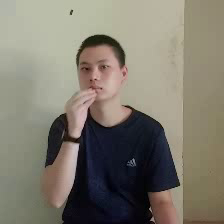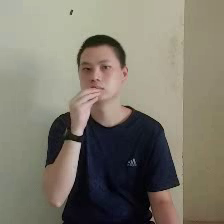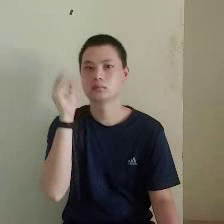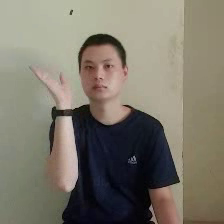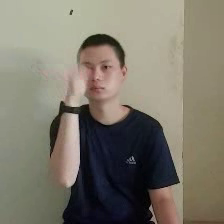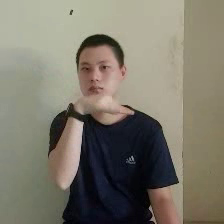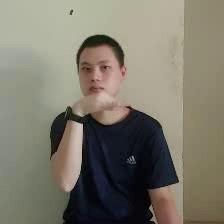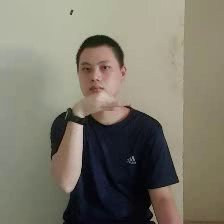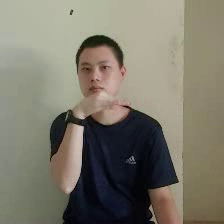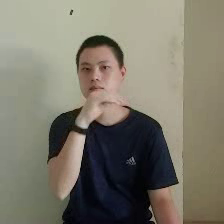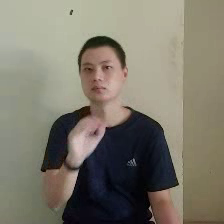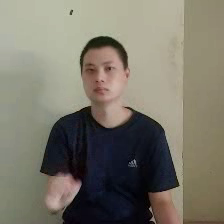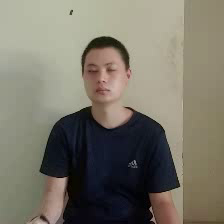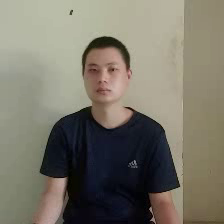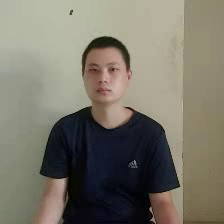Nói xấu